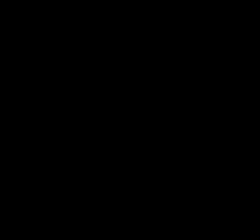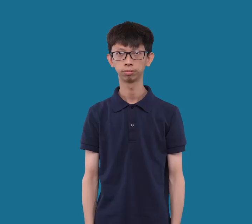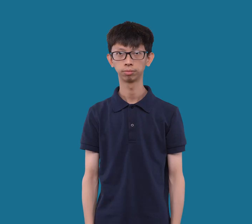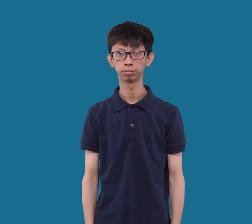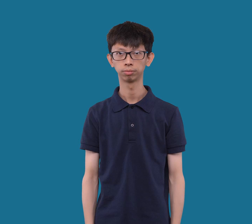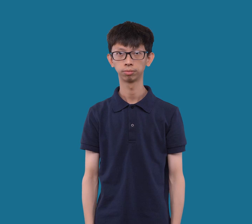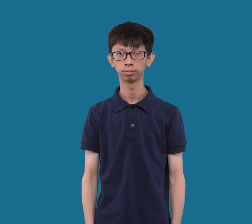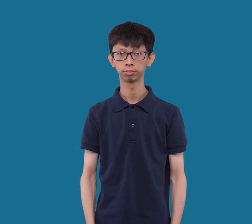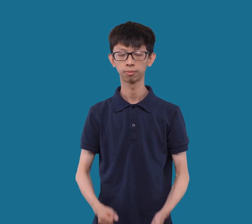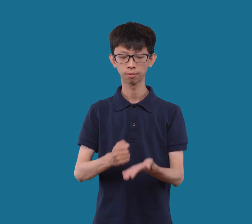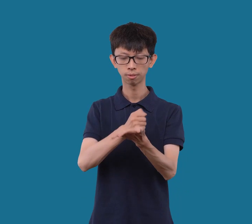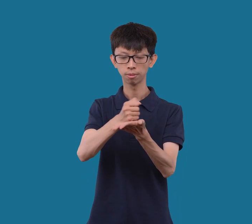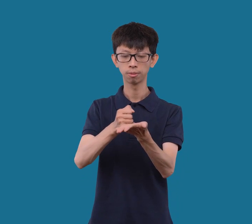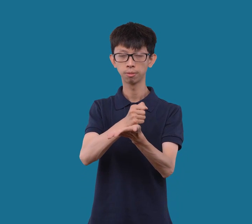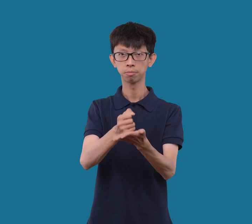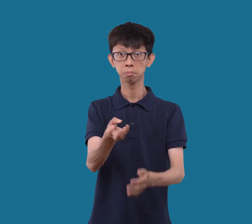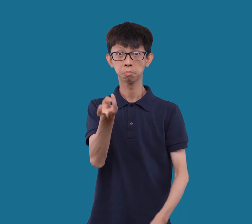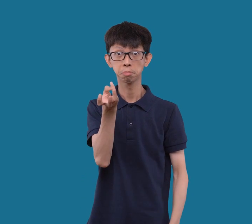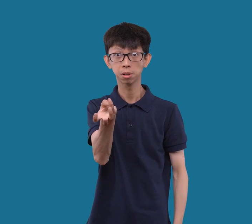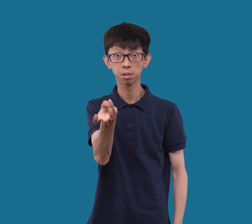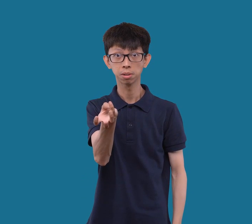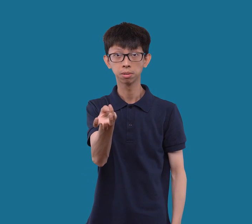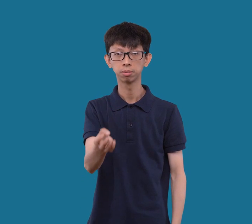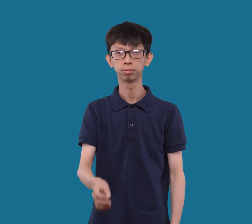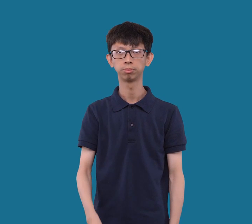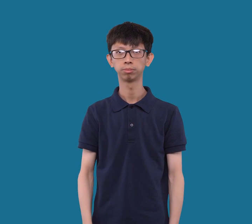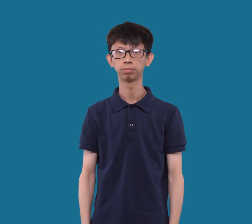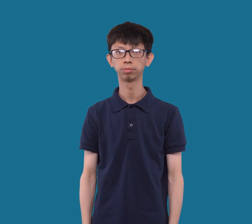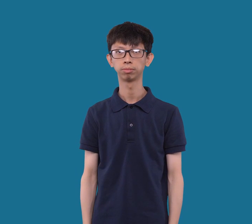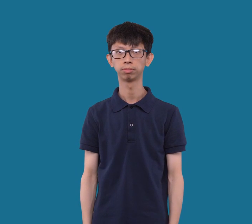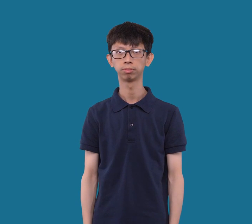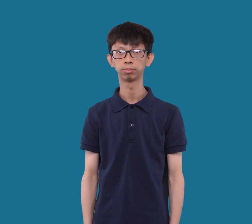gạo nếp